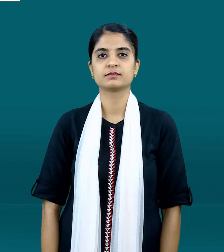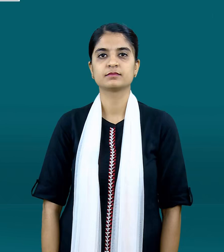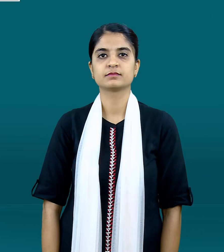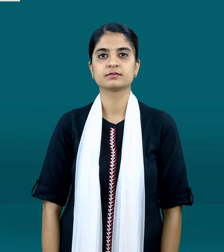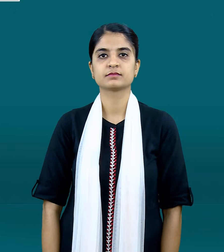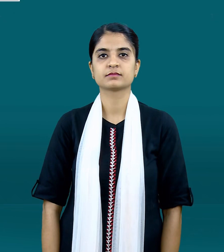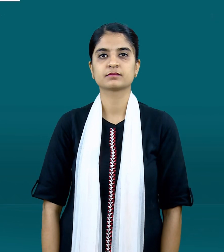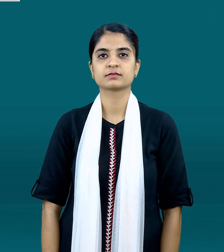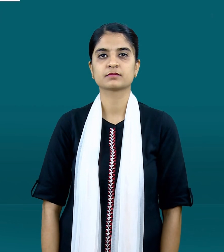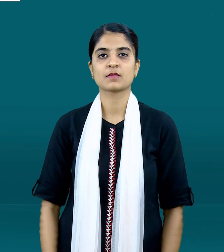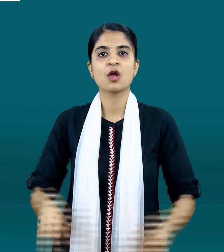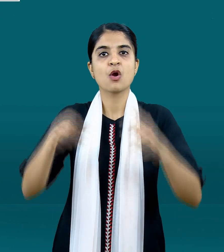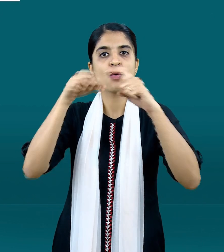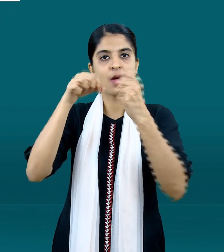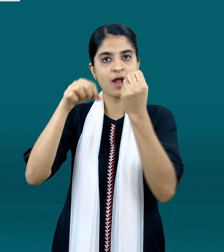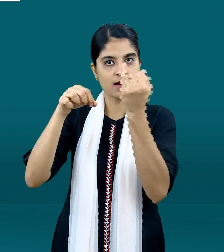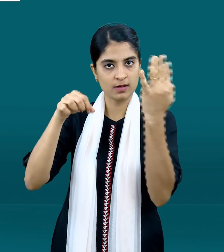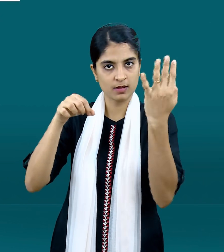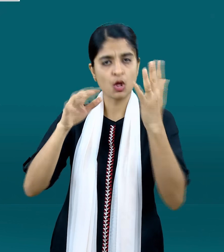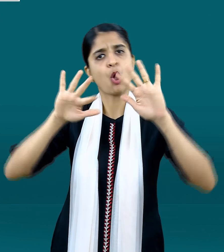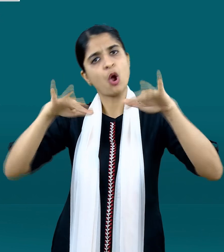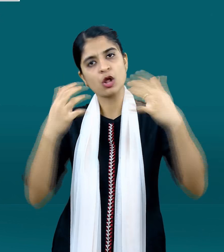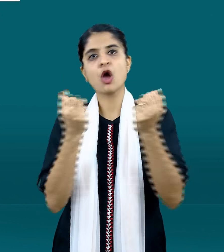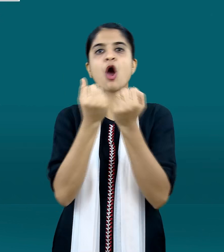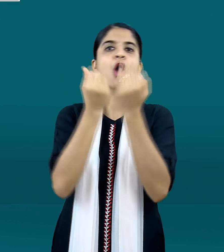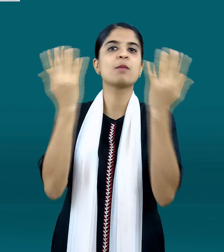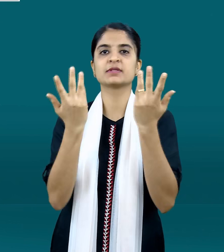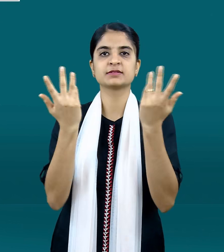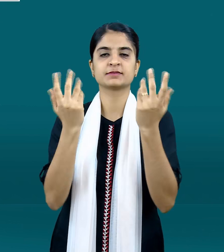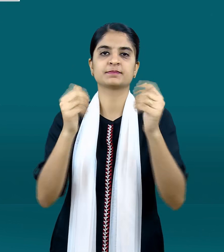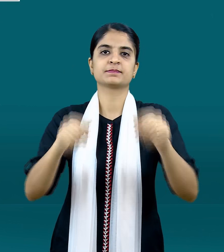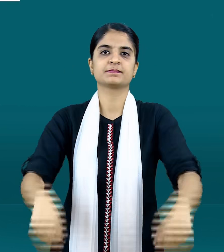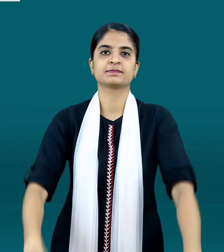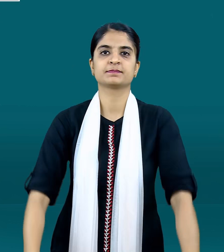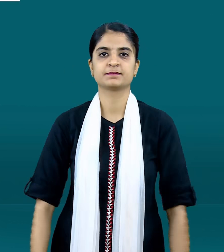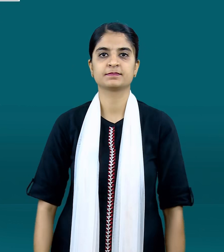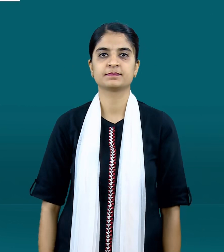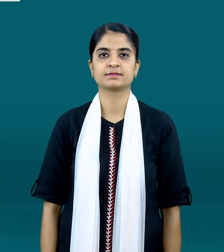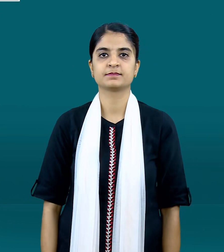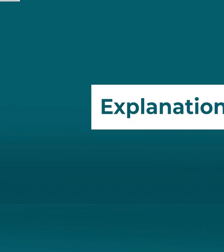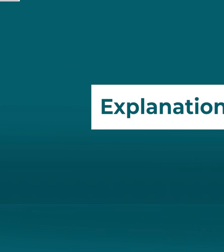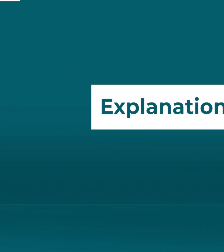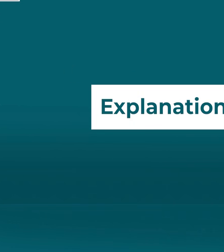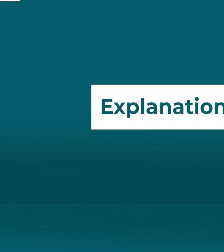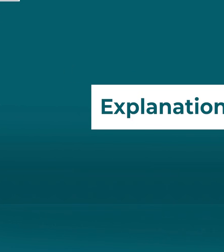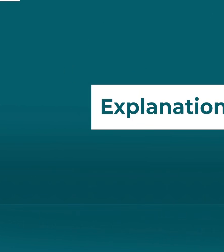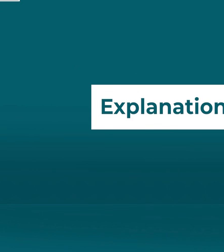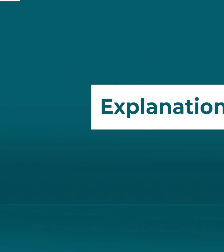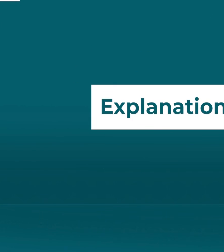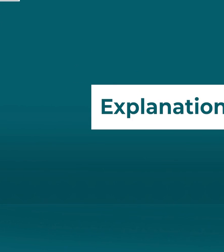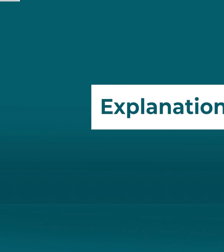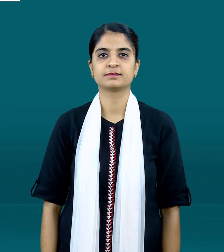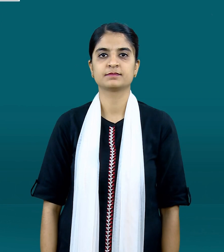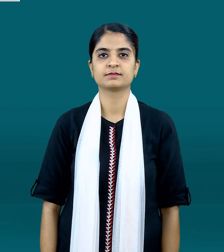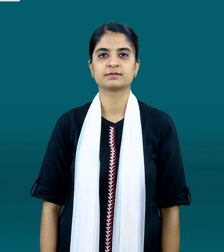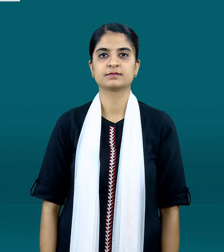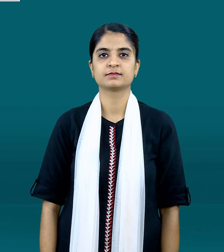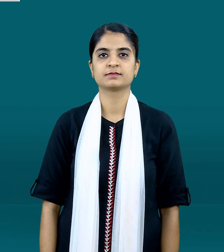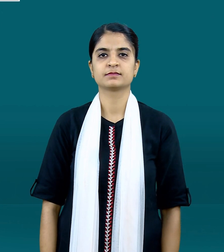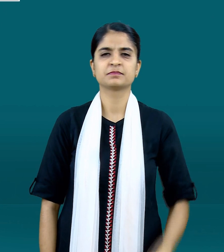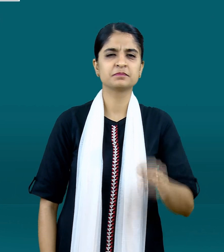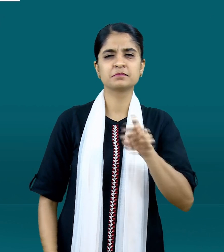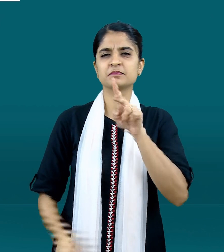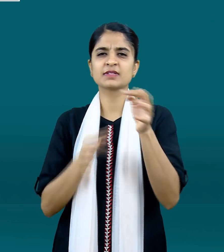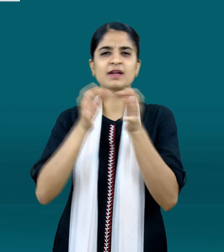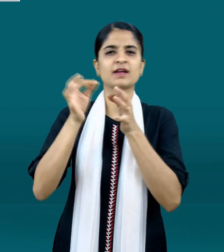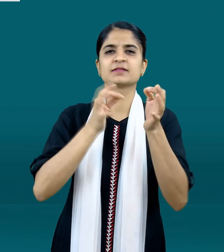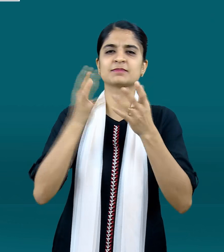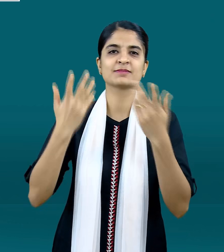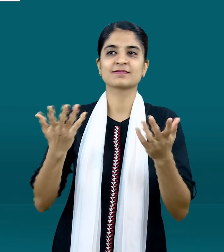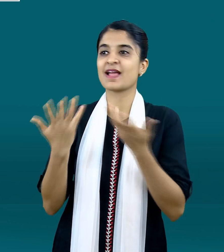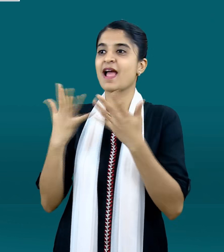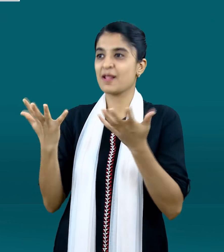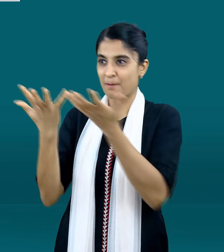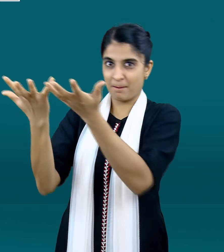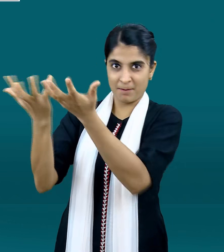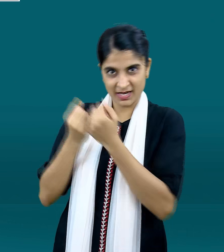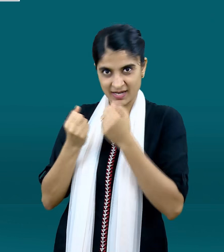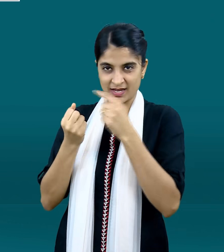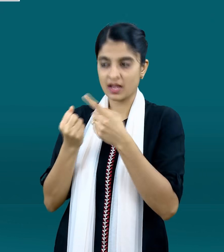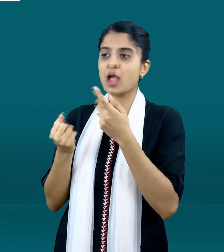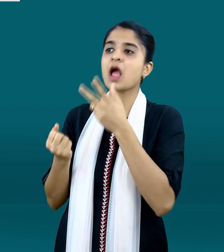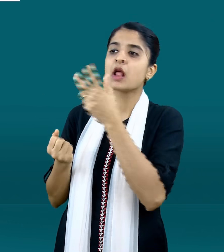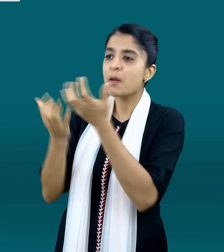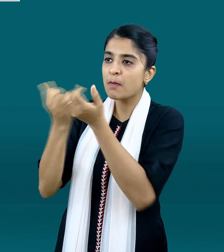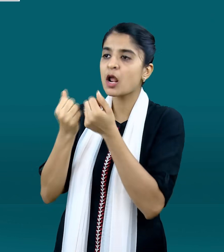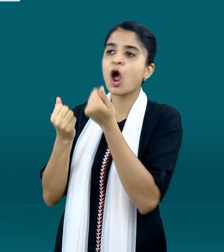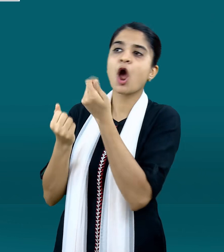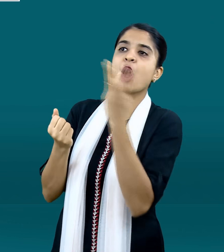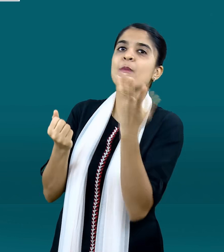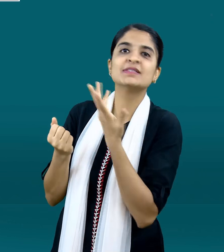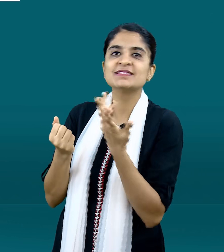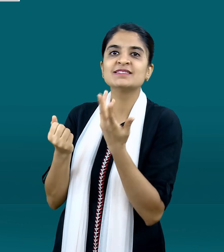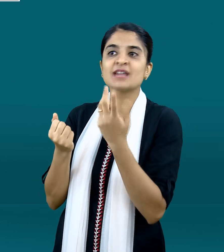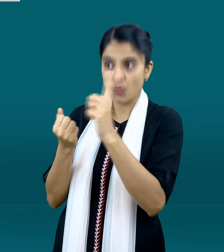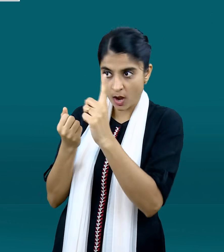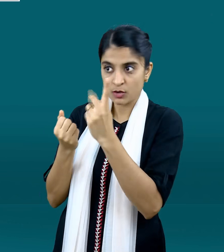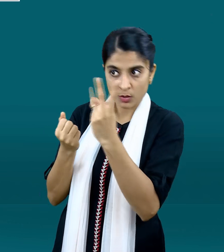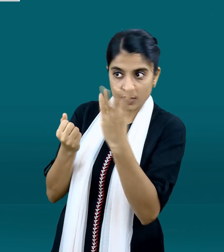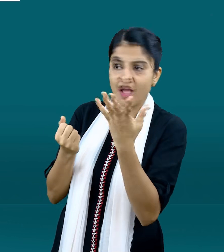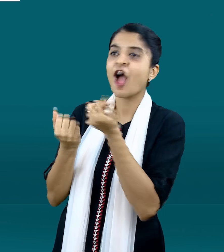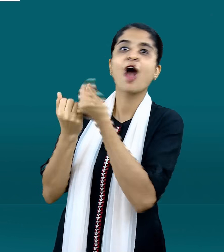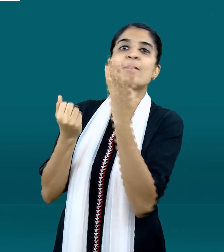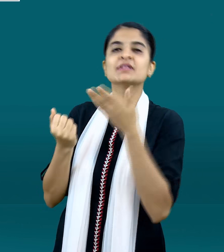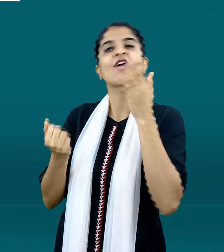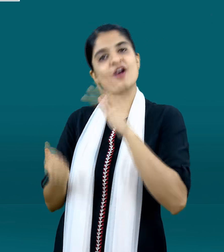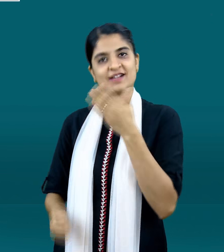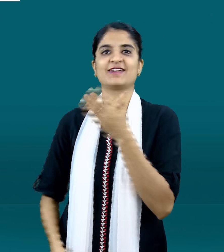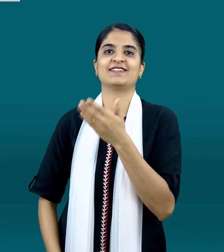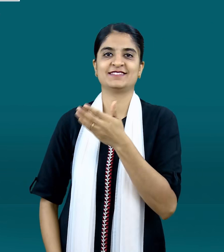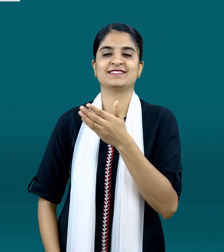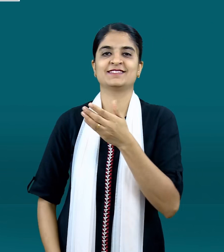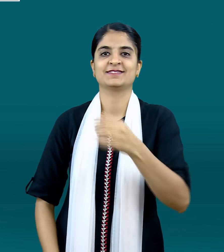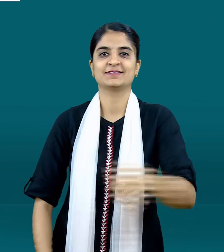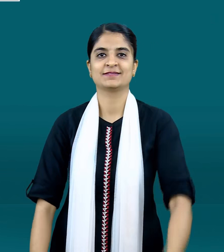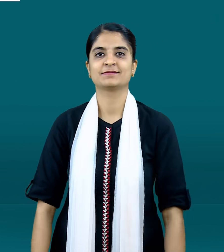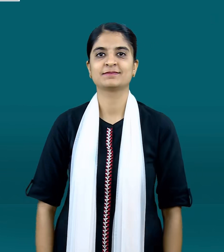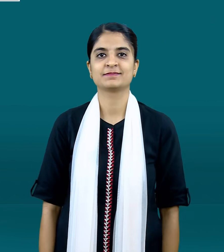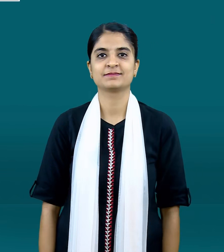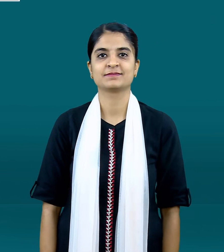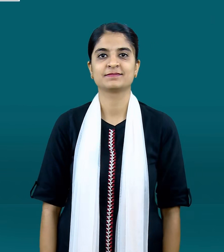Quantity (Financial Term)